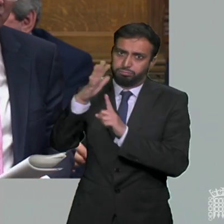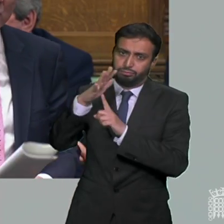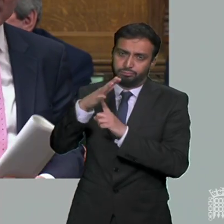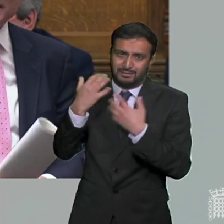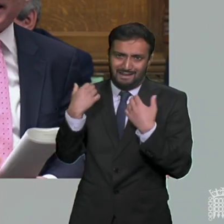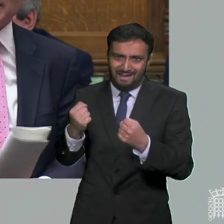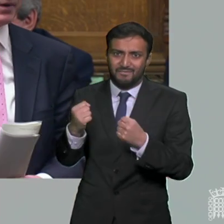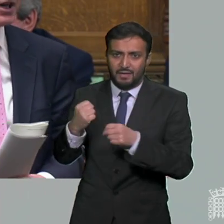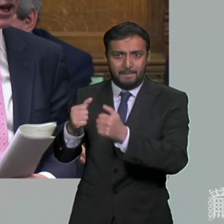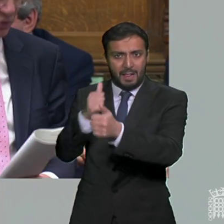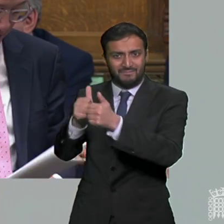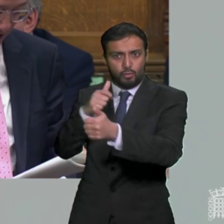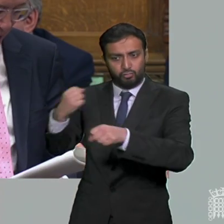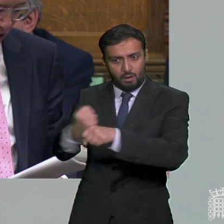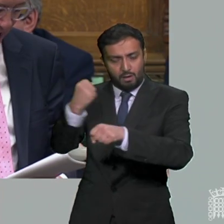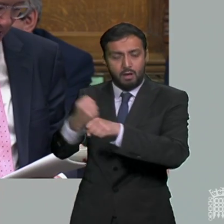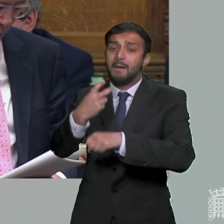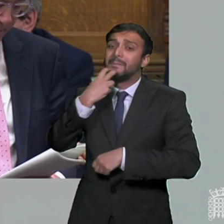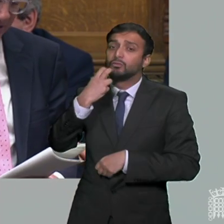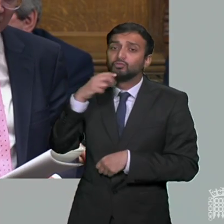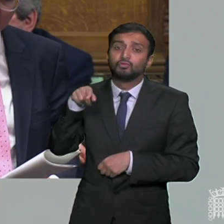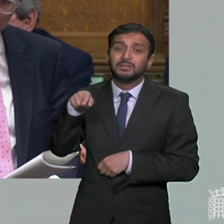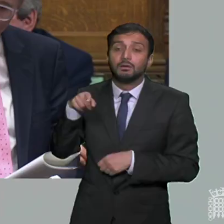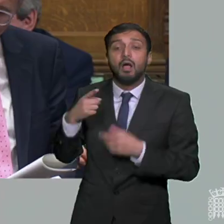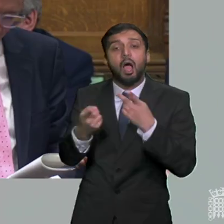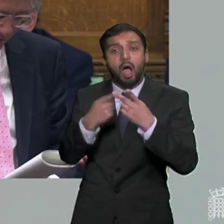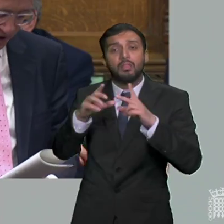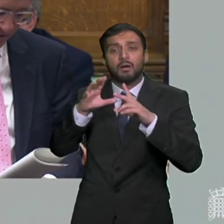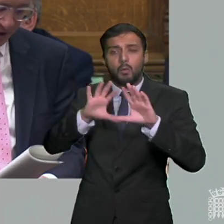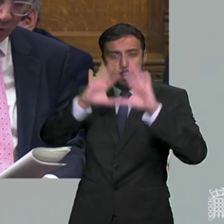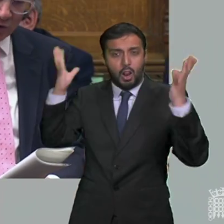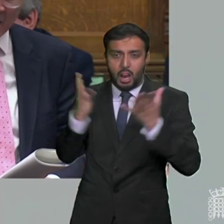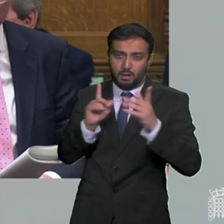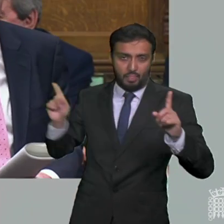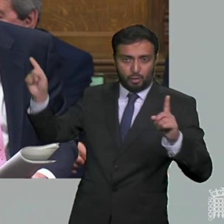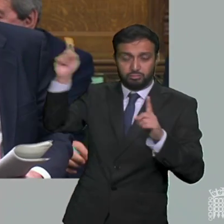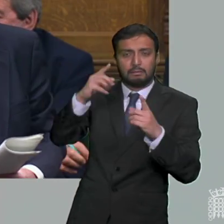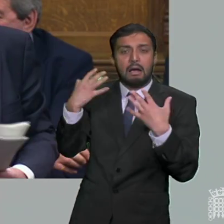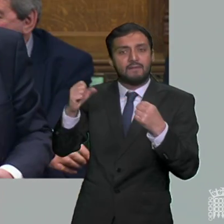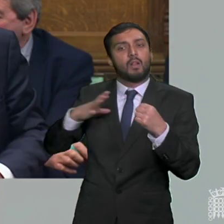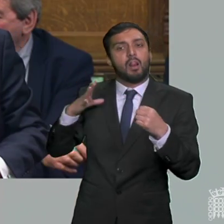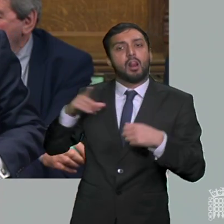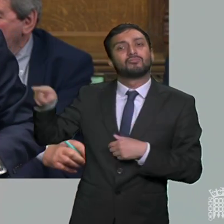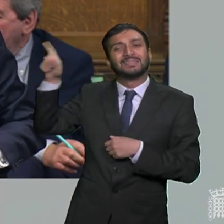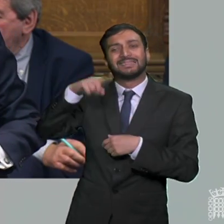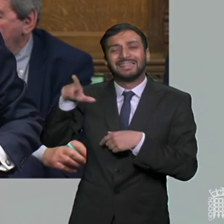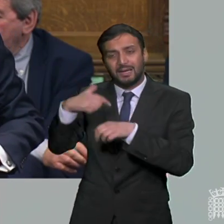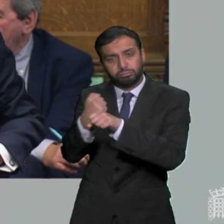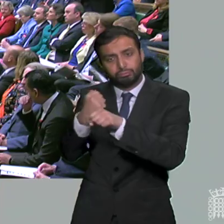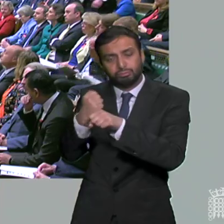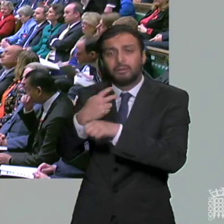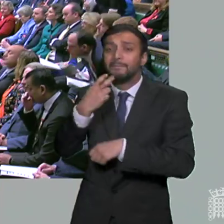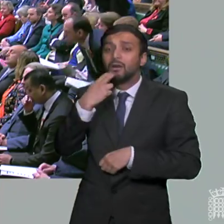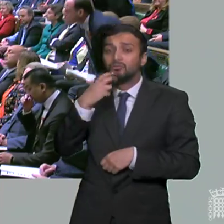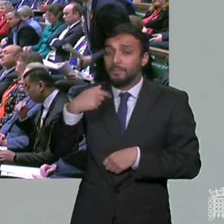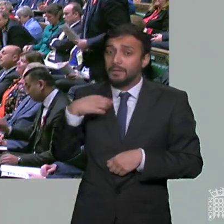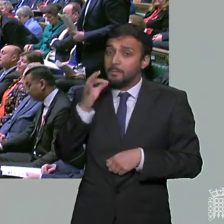Assembly is already taking place elsewhere in the world where batteries are made, so will the Prime Minister support the bid for a gigafactory in Coventry?